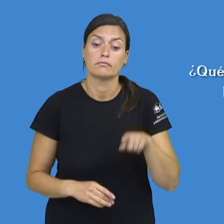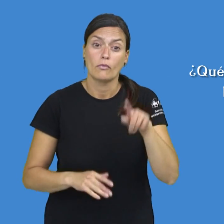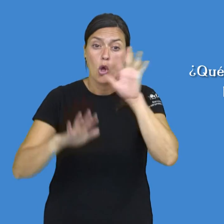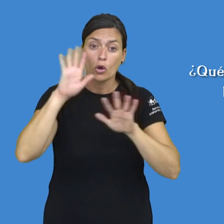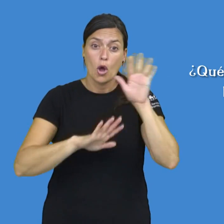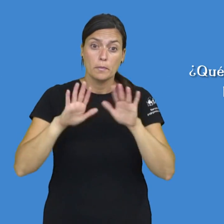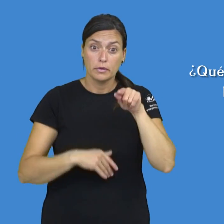complicado